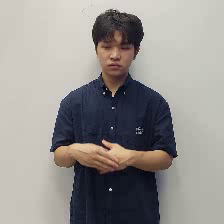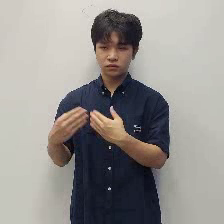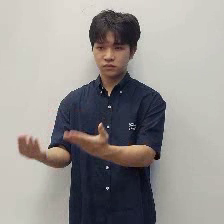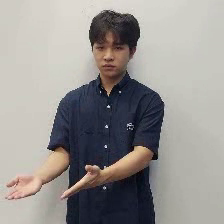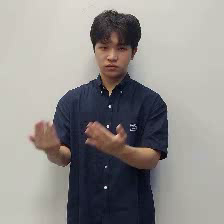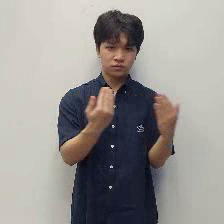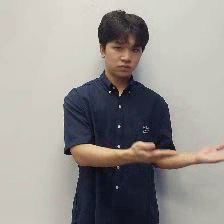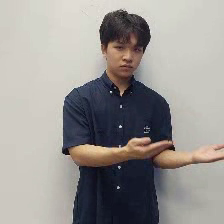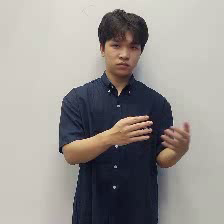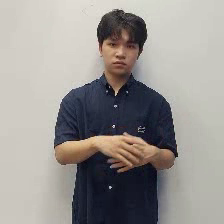Mời vào